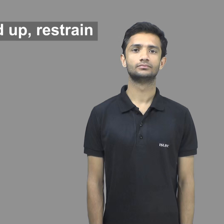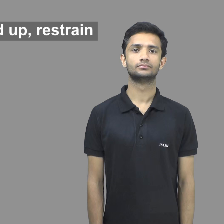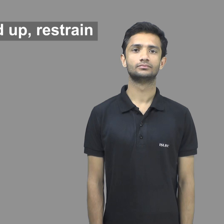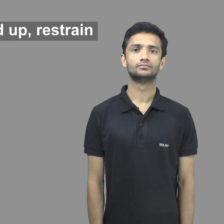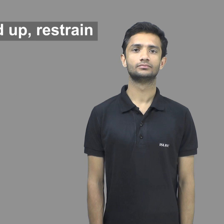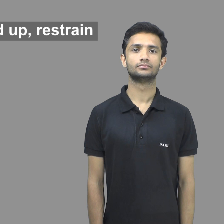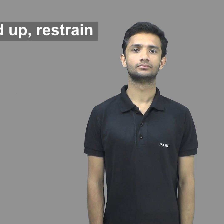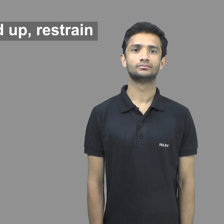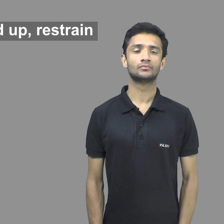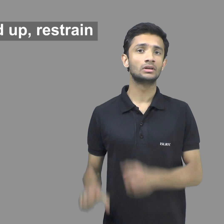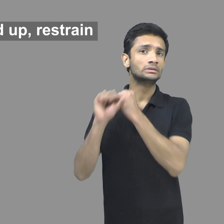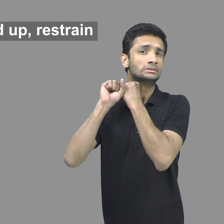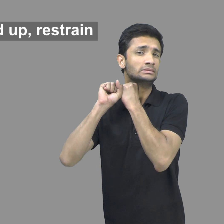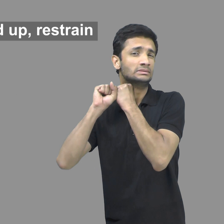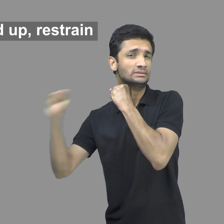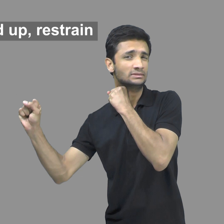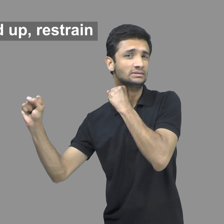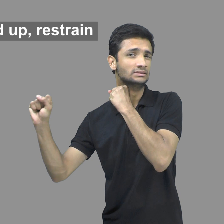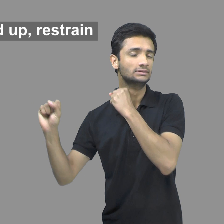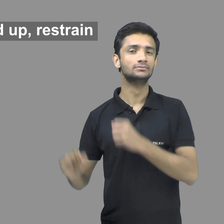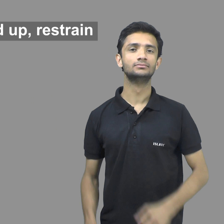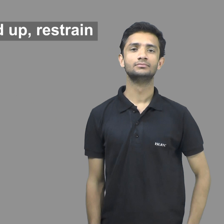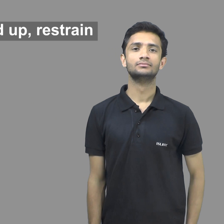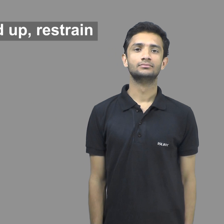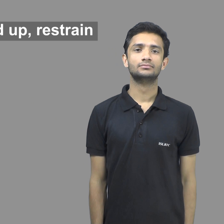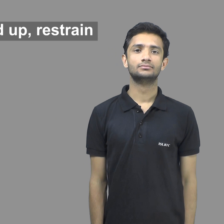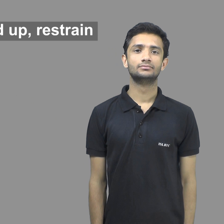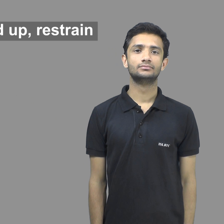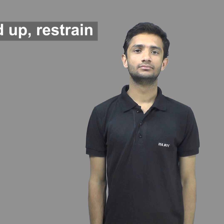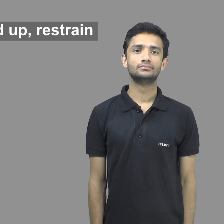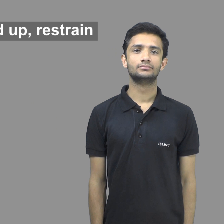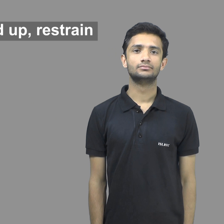Tied Up Restrain